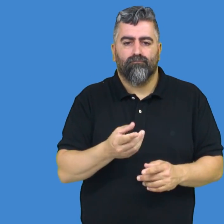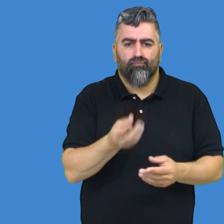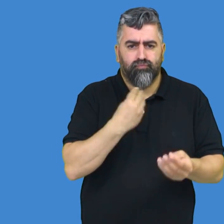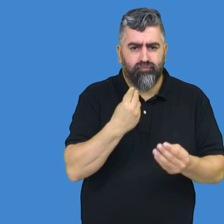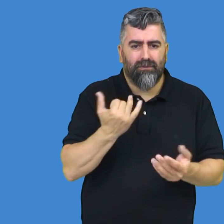comer